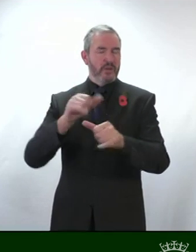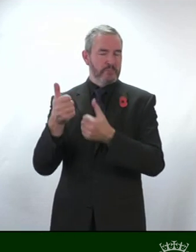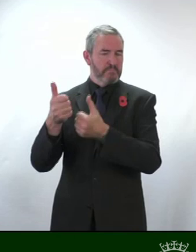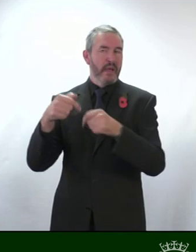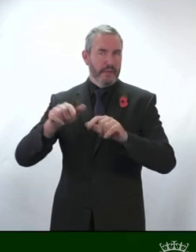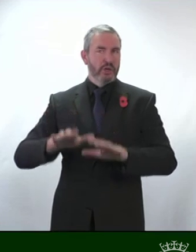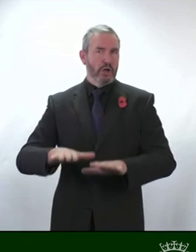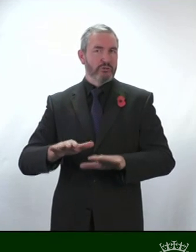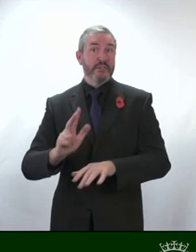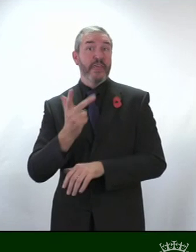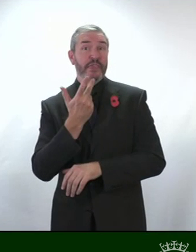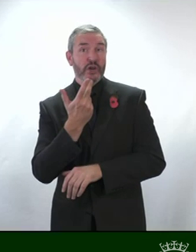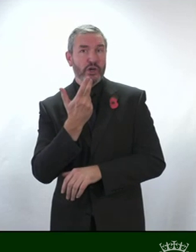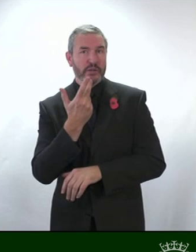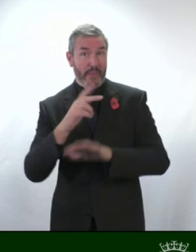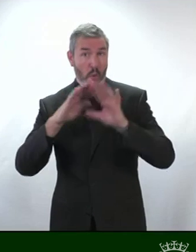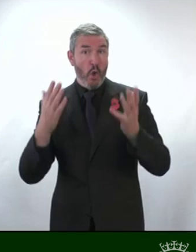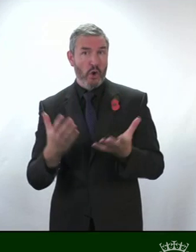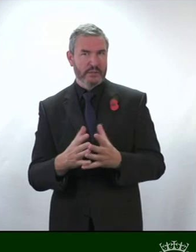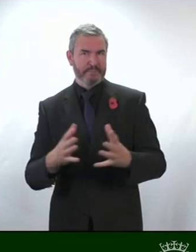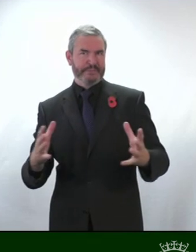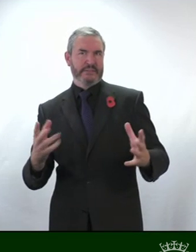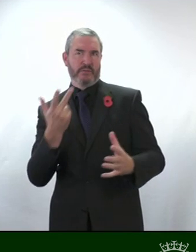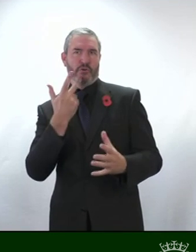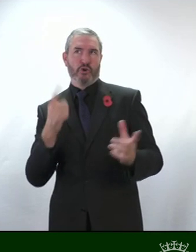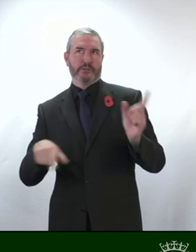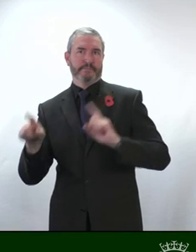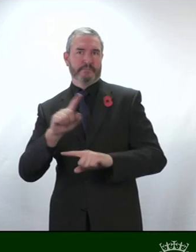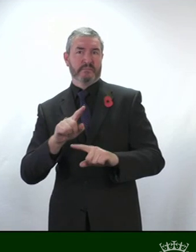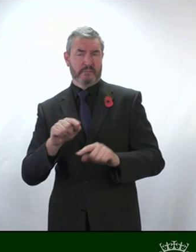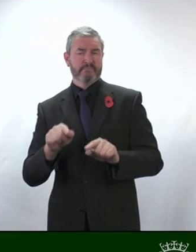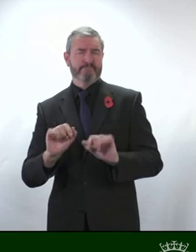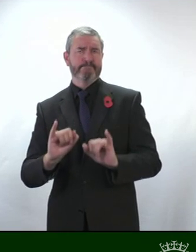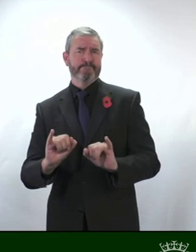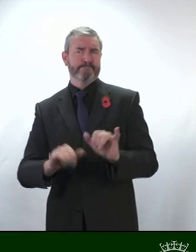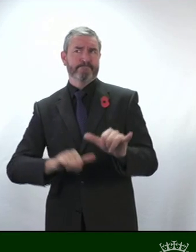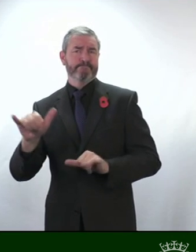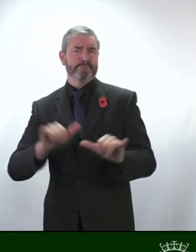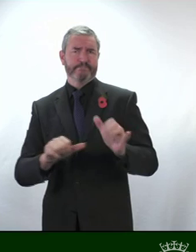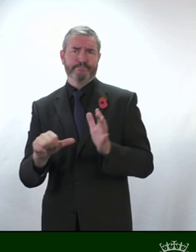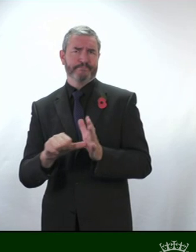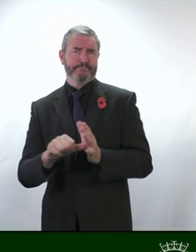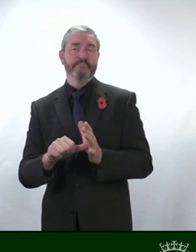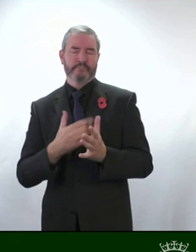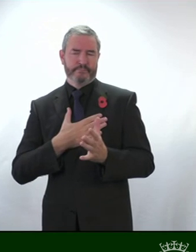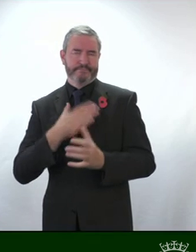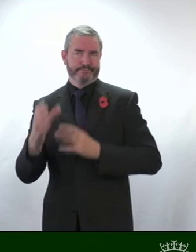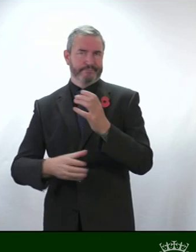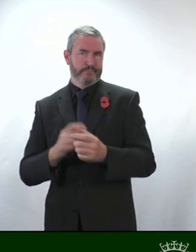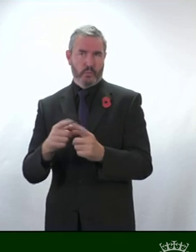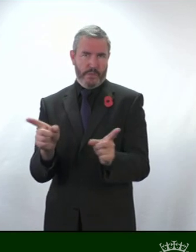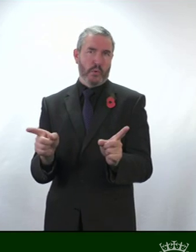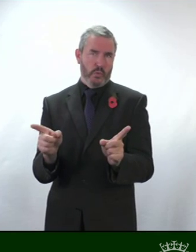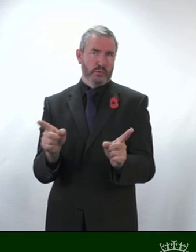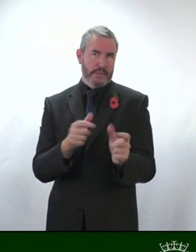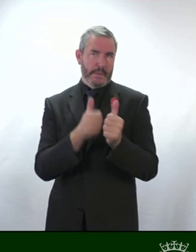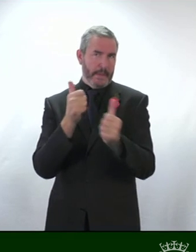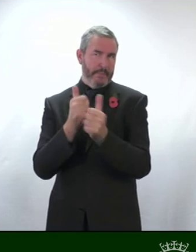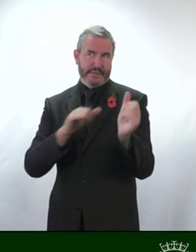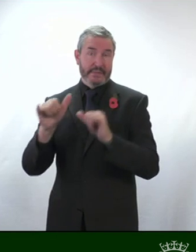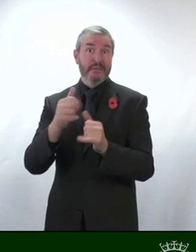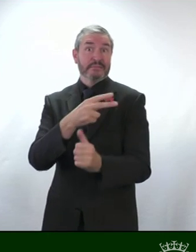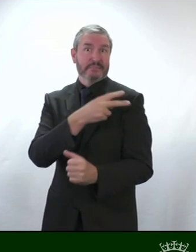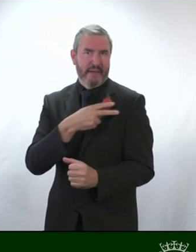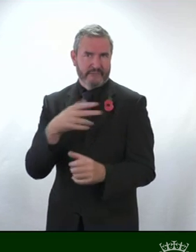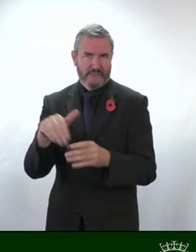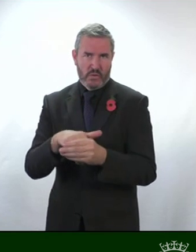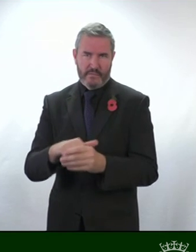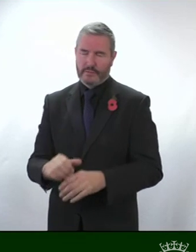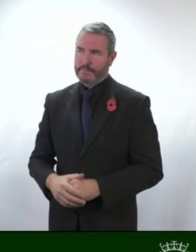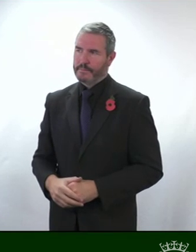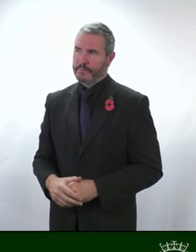This country has the third biggest aviation industry in the world. It is currently having a terrible, terrible time, and my sympathies are very much with all the employees involved.